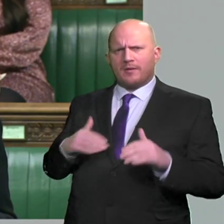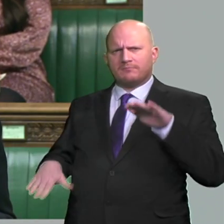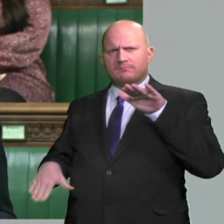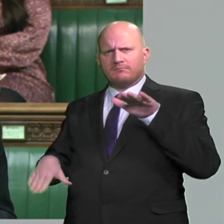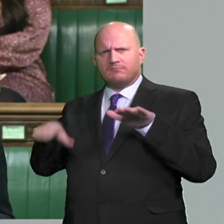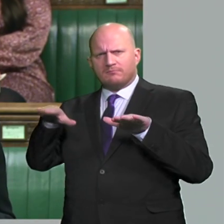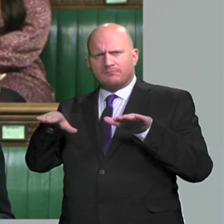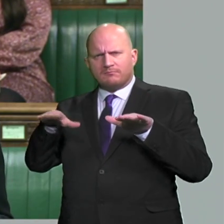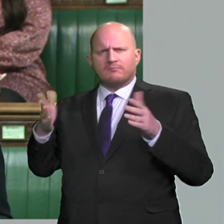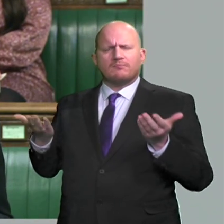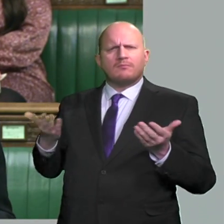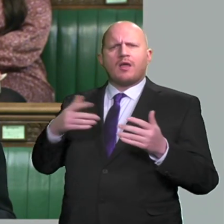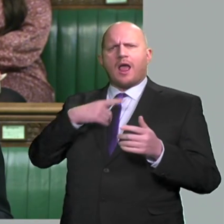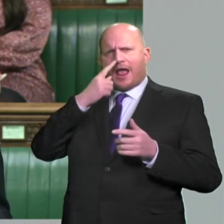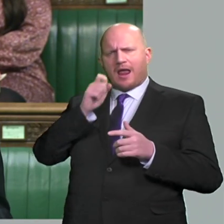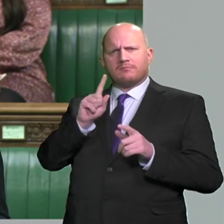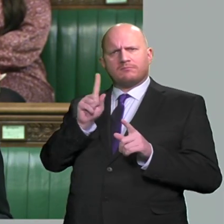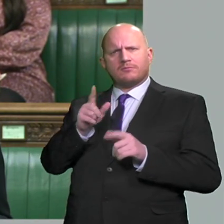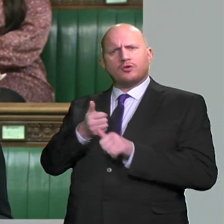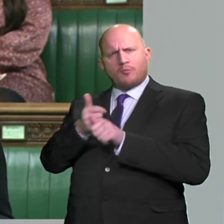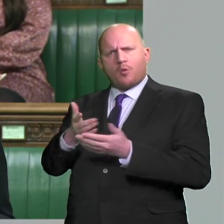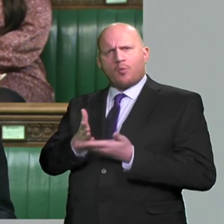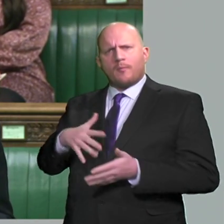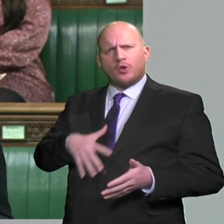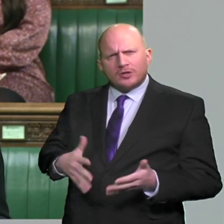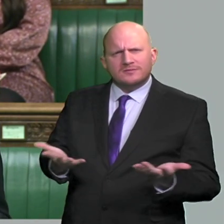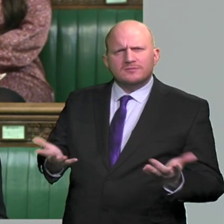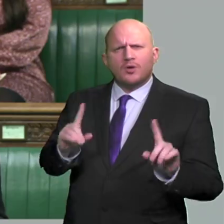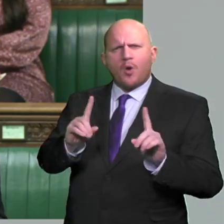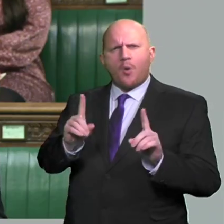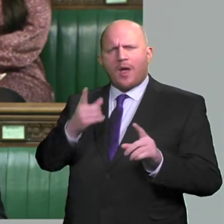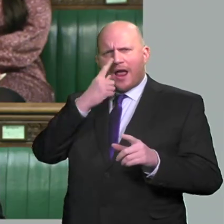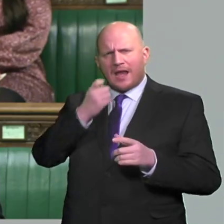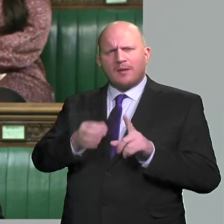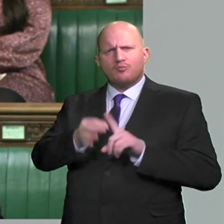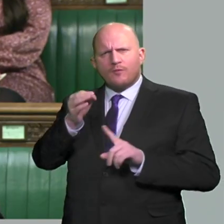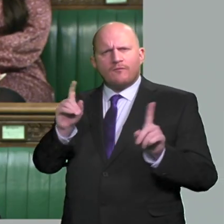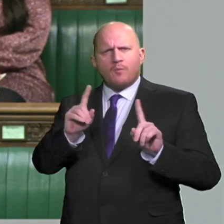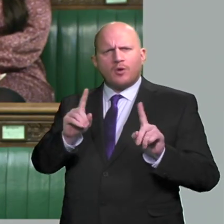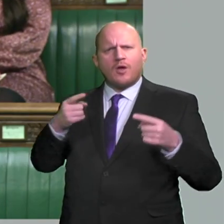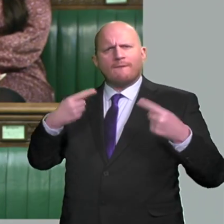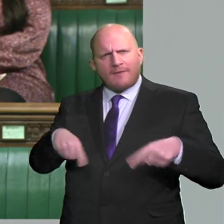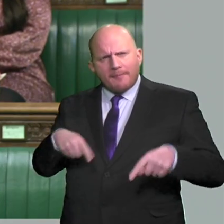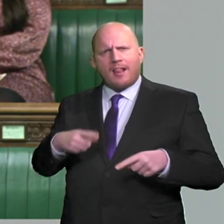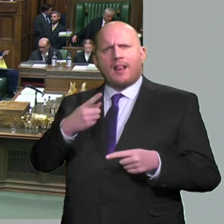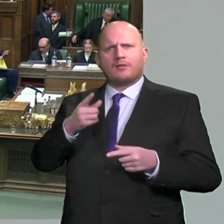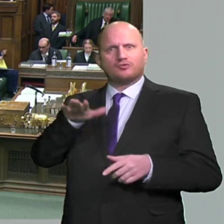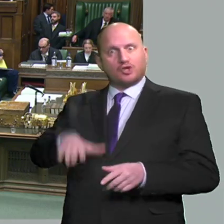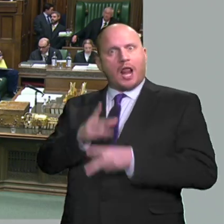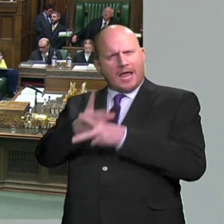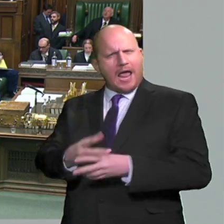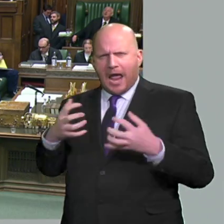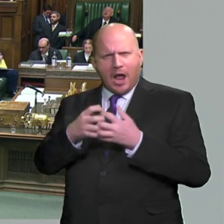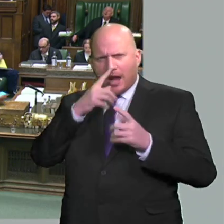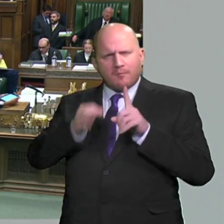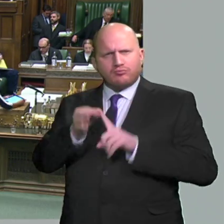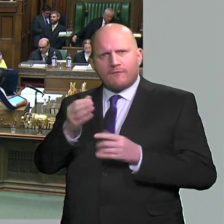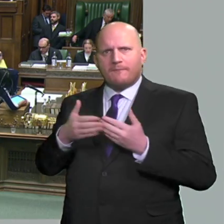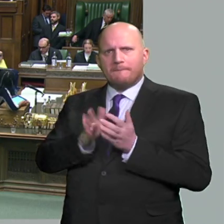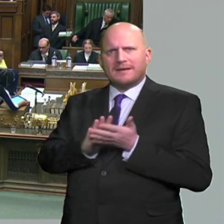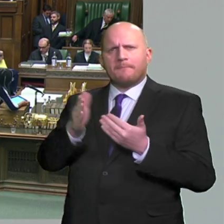Will she therefore use her good offices to encourage cross-Government work to improve the affordability and availability of childcare for new mothers?